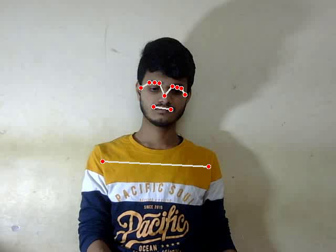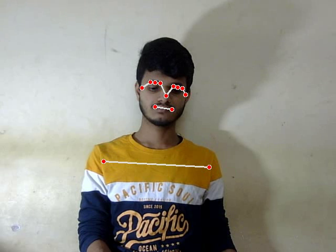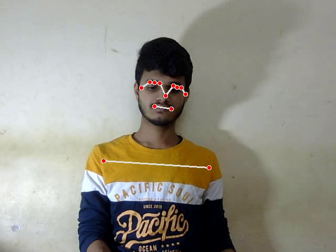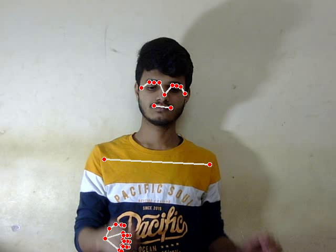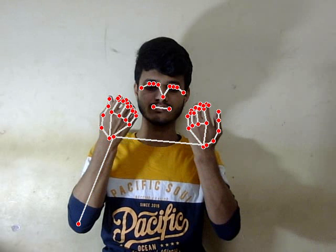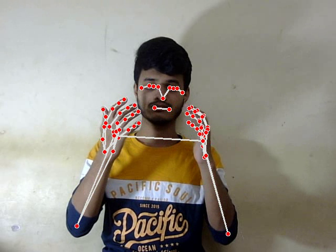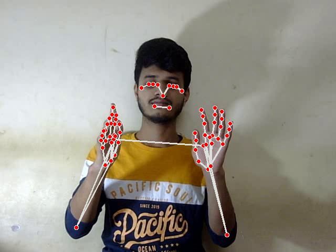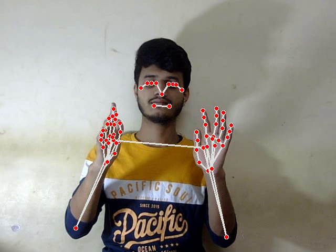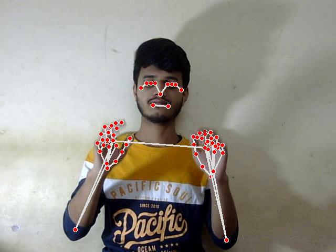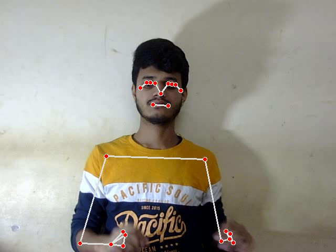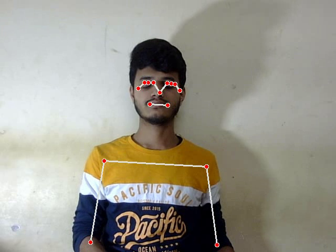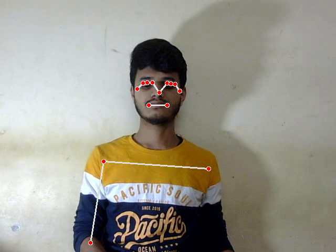finish